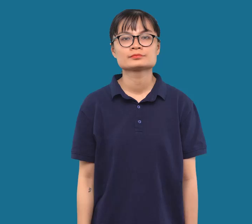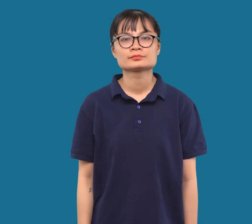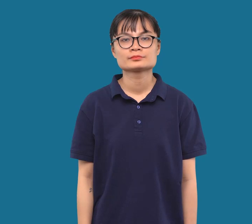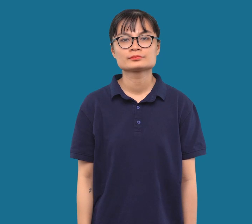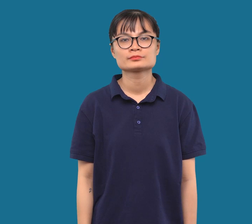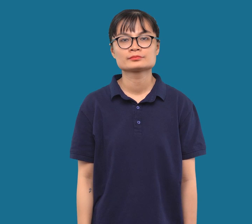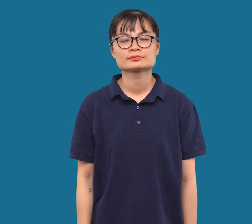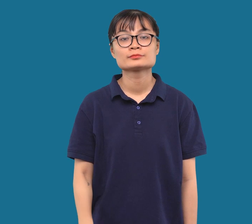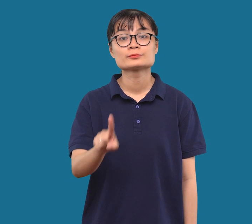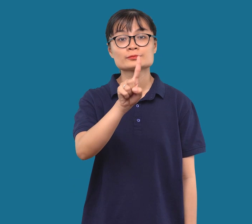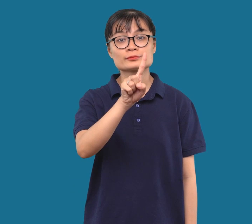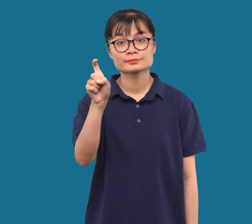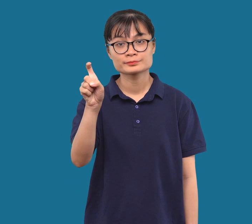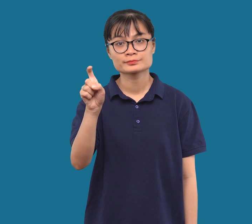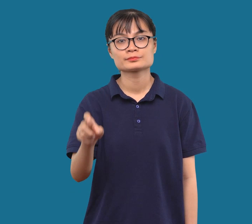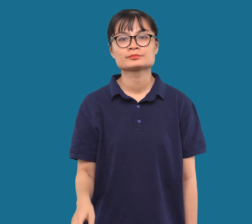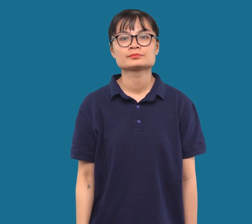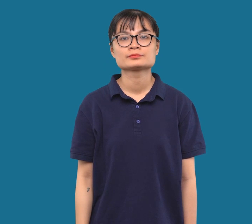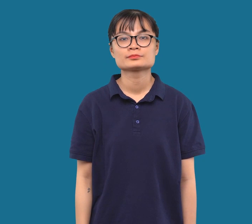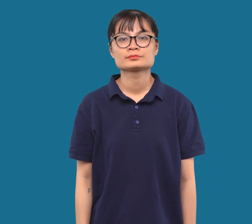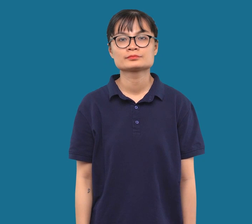100